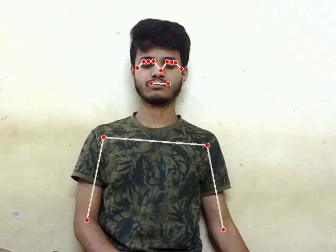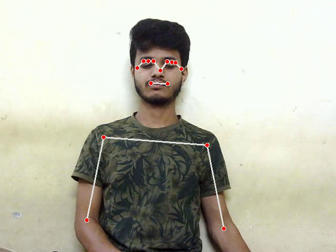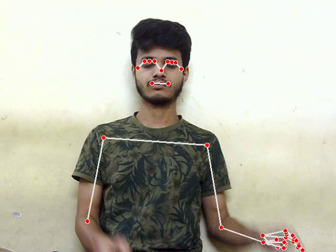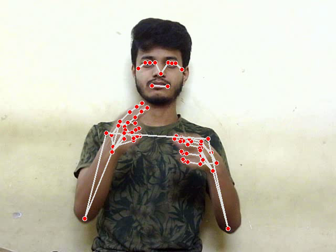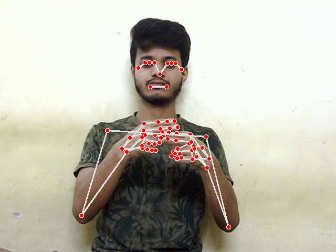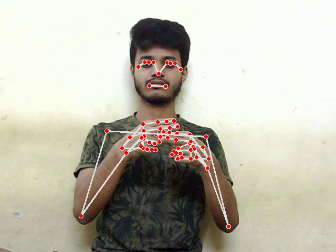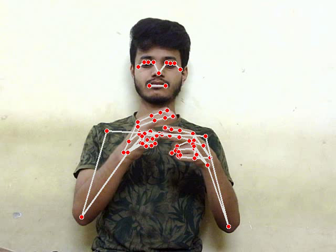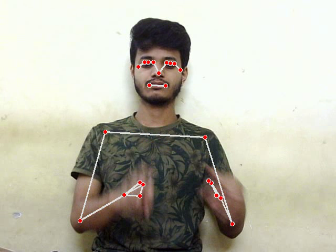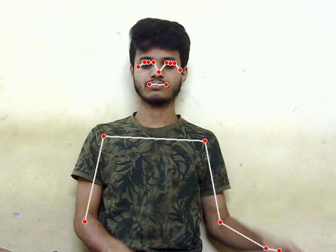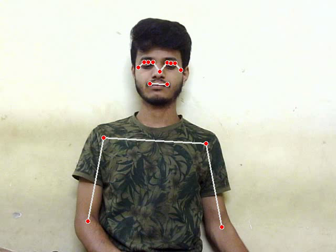name